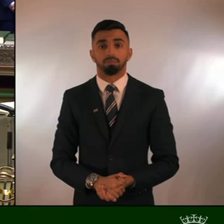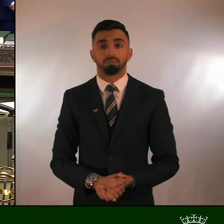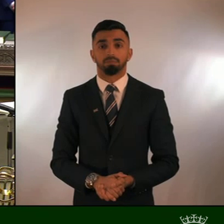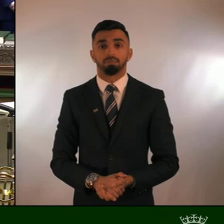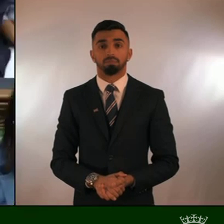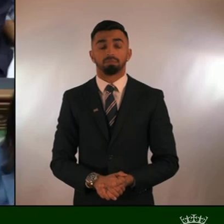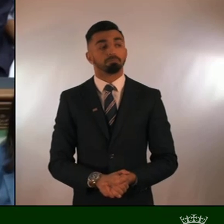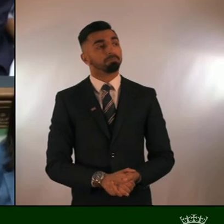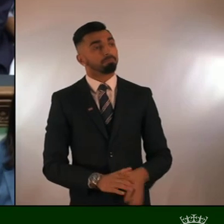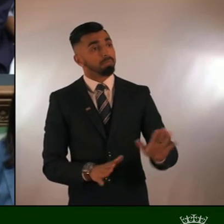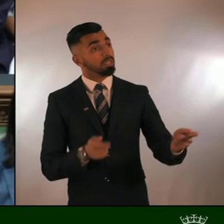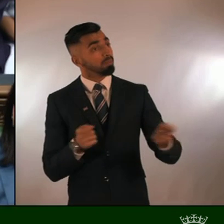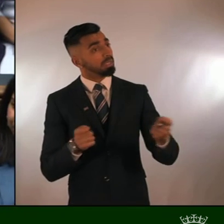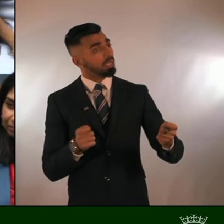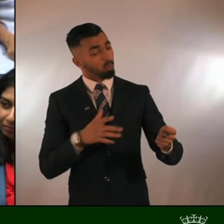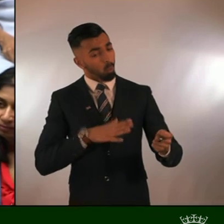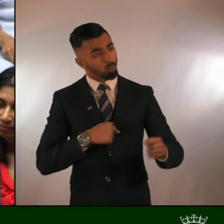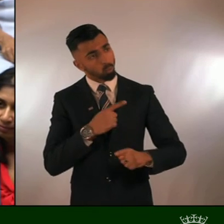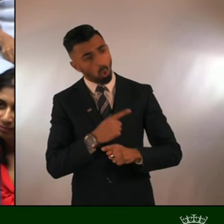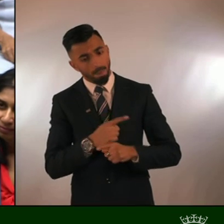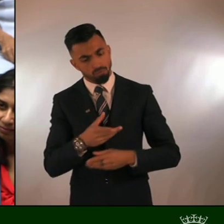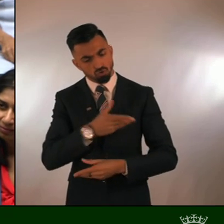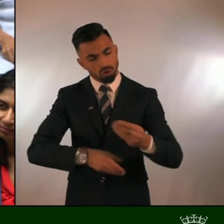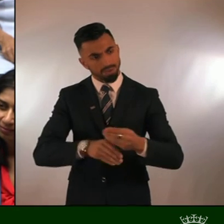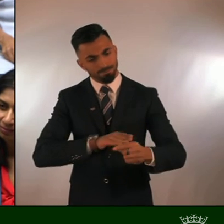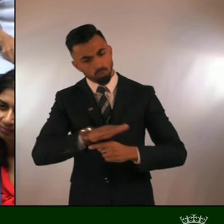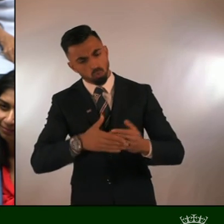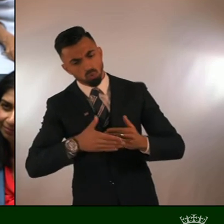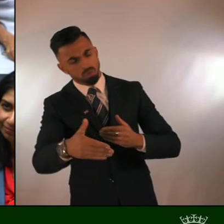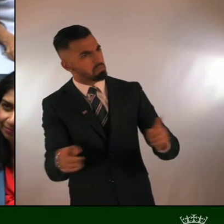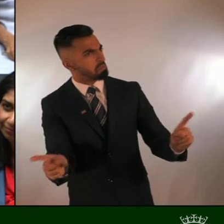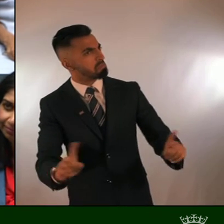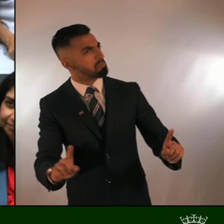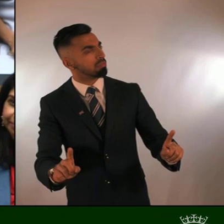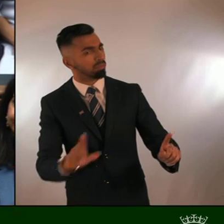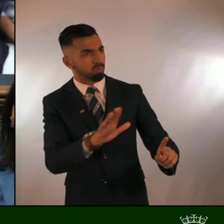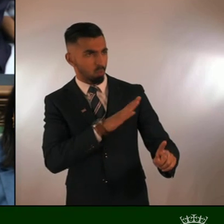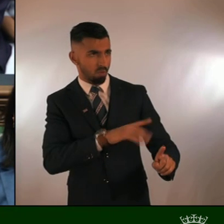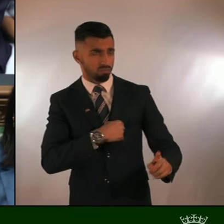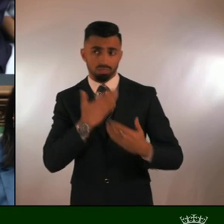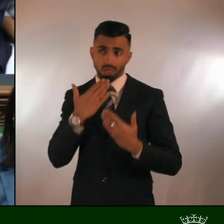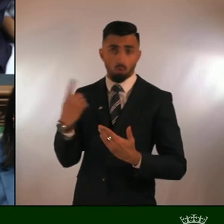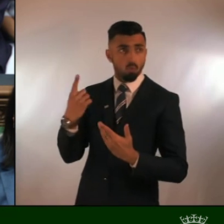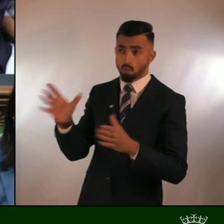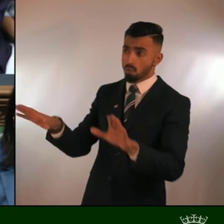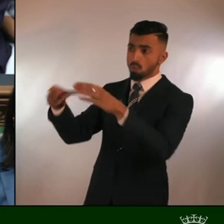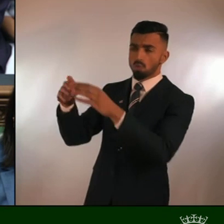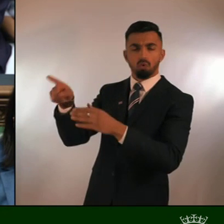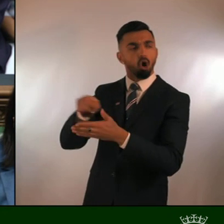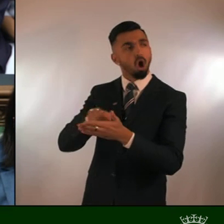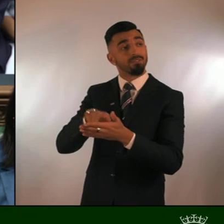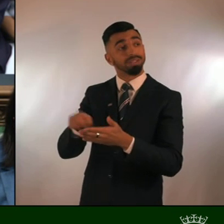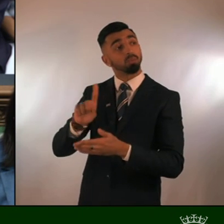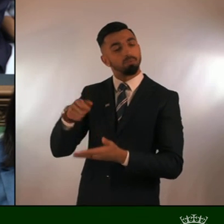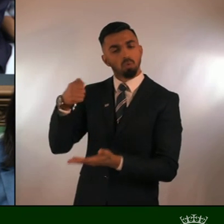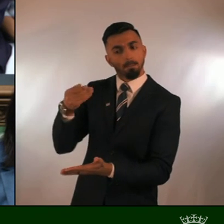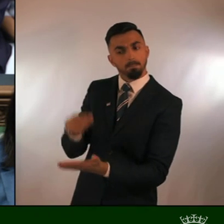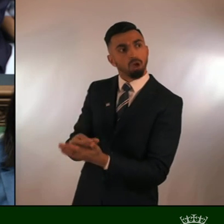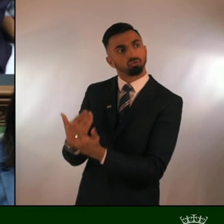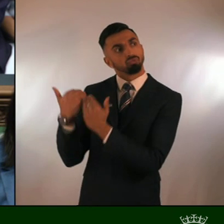Before I turn to the economic forecasts, I hope the House will join me in thanking the Office for Budget Responsibility, and Robert Chote in particular.